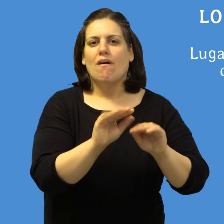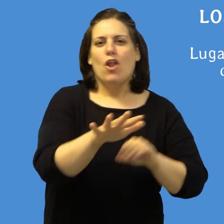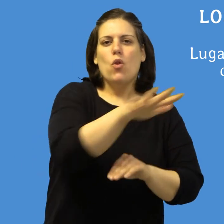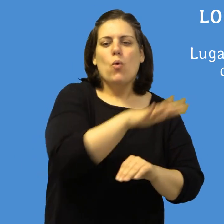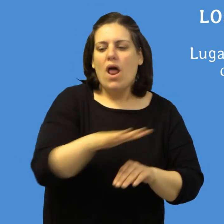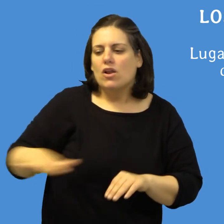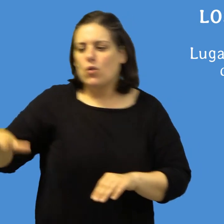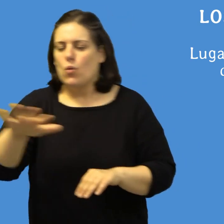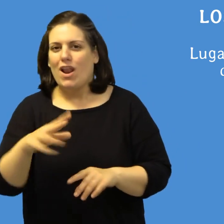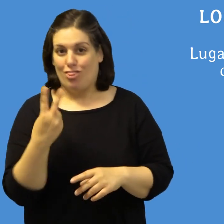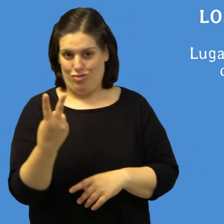dónde